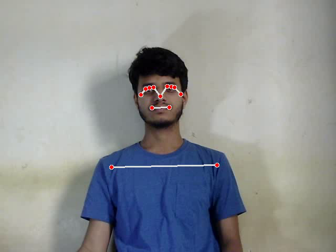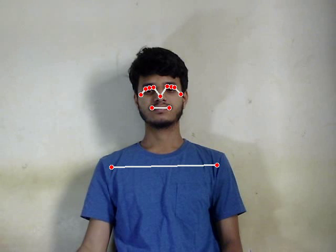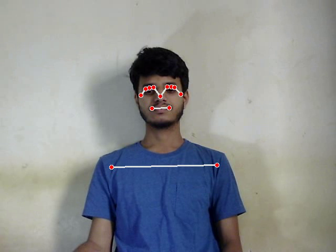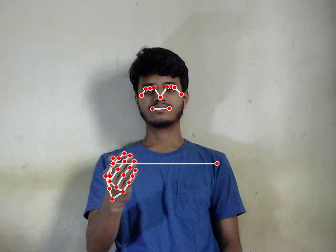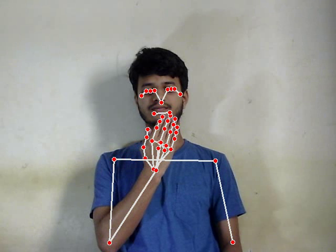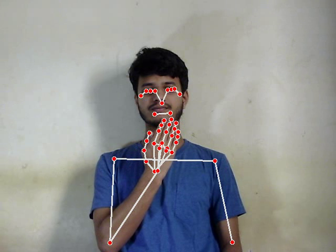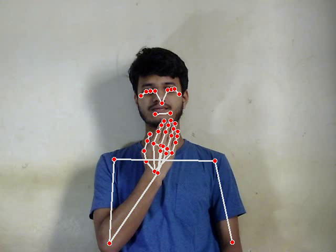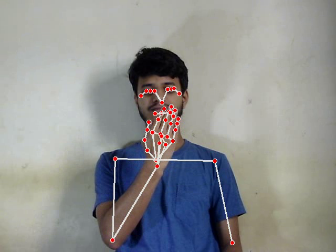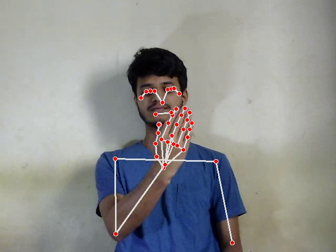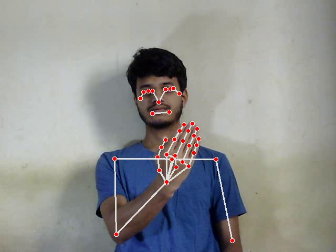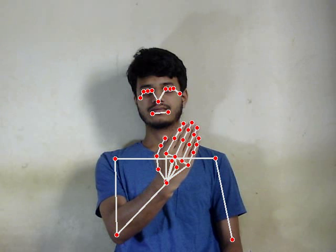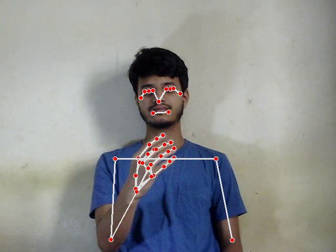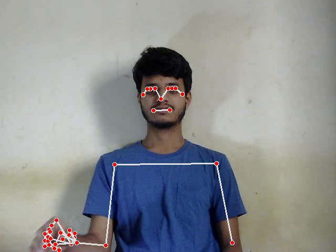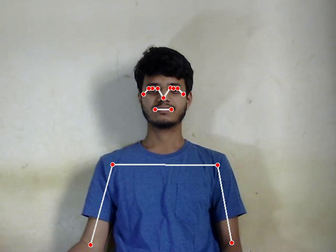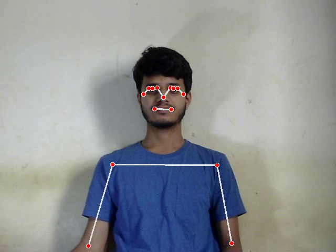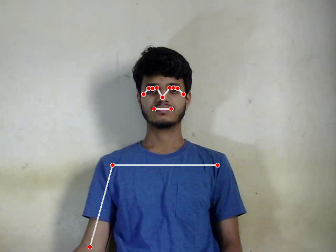thank you